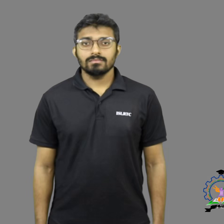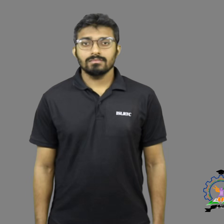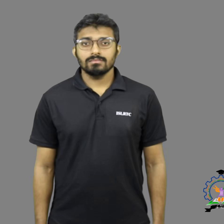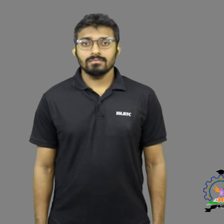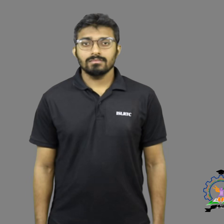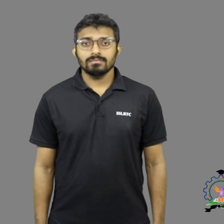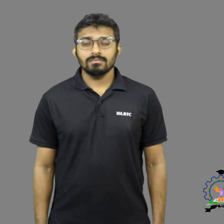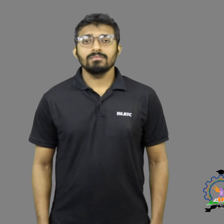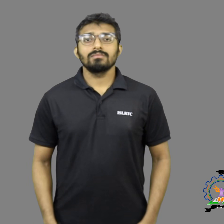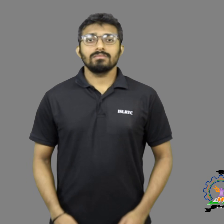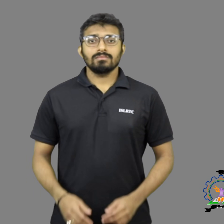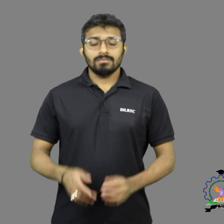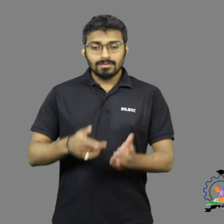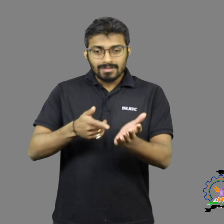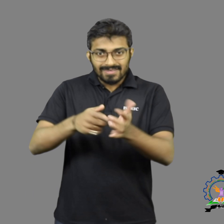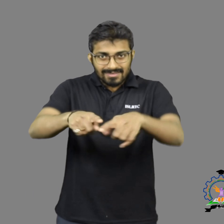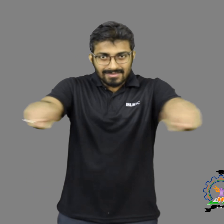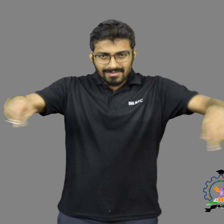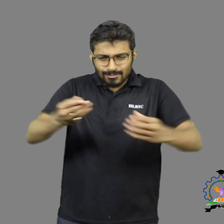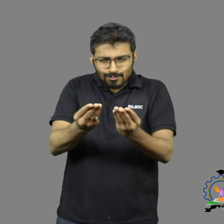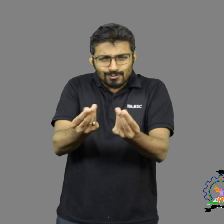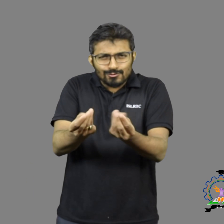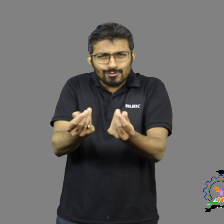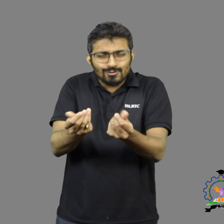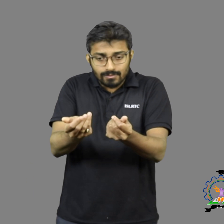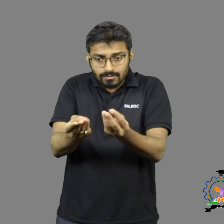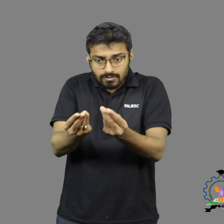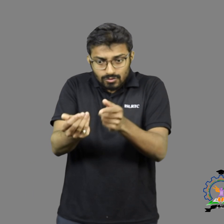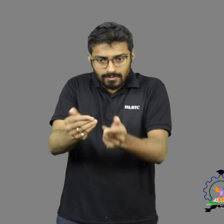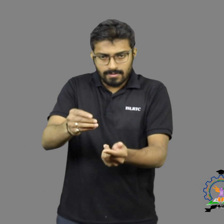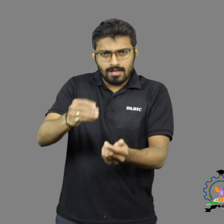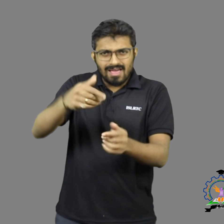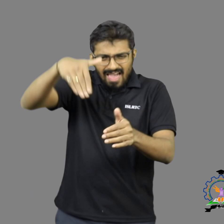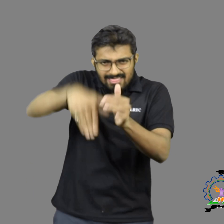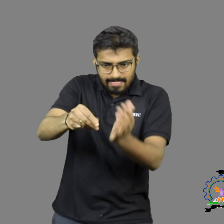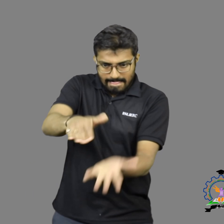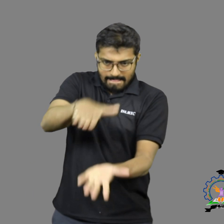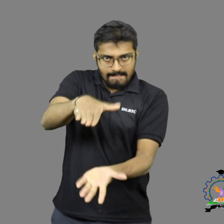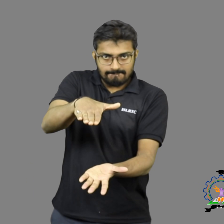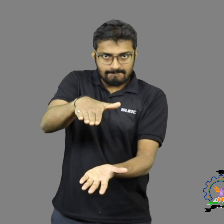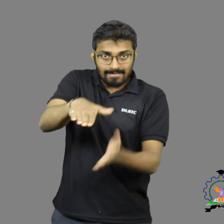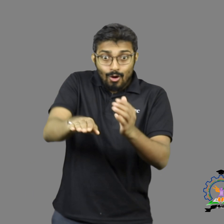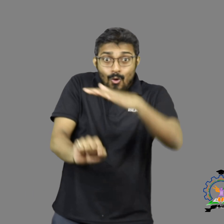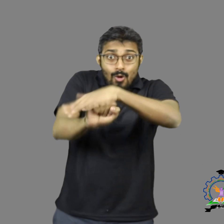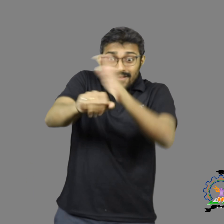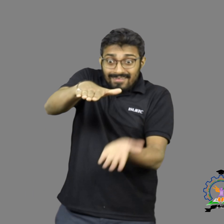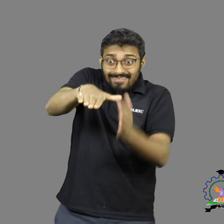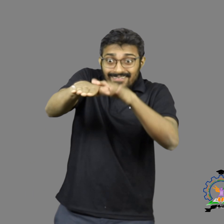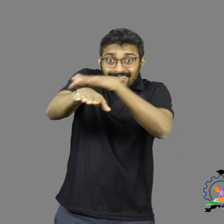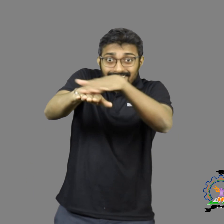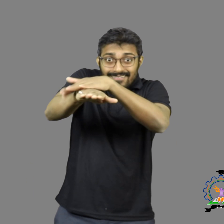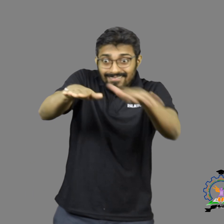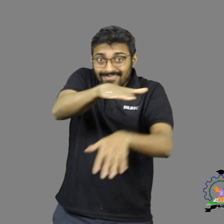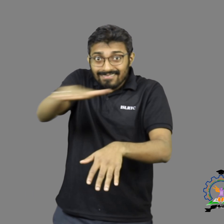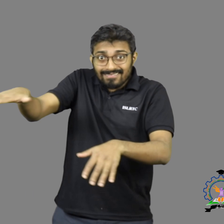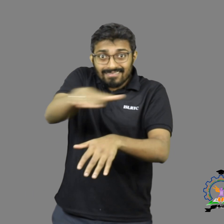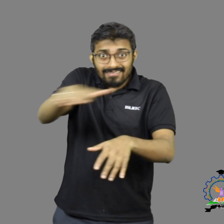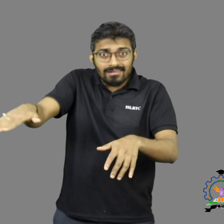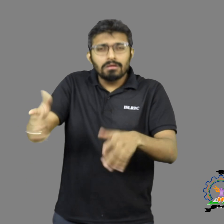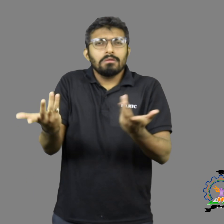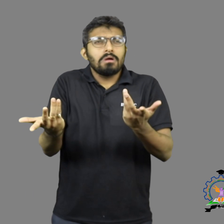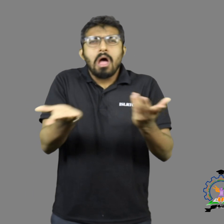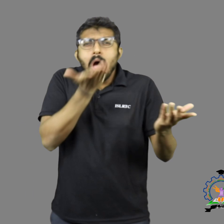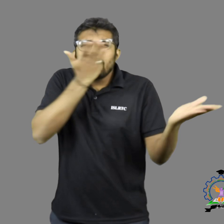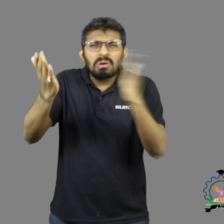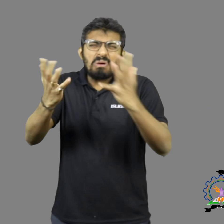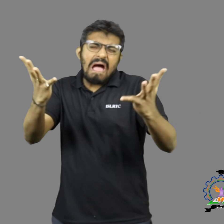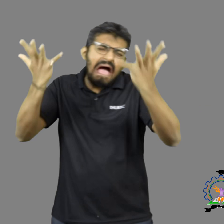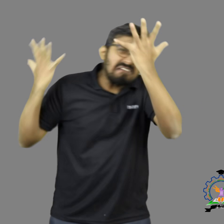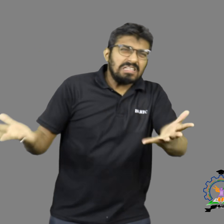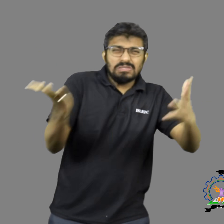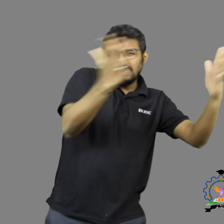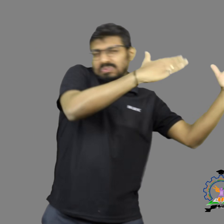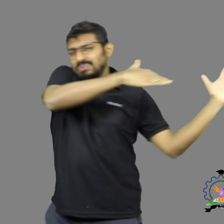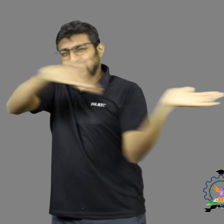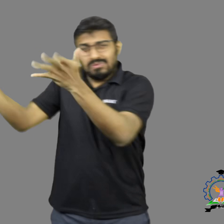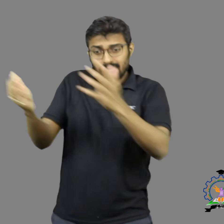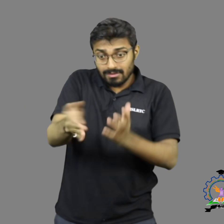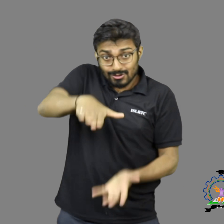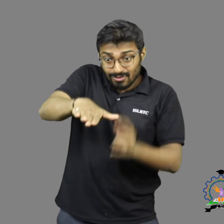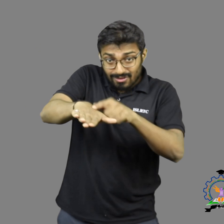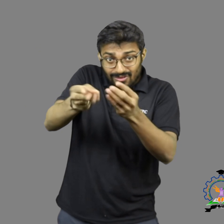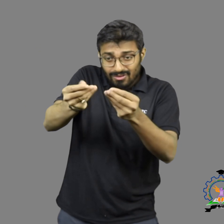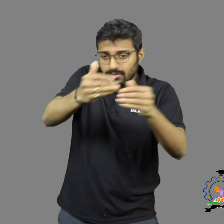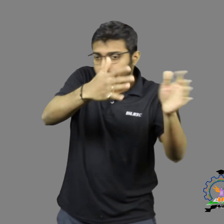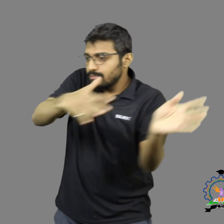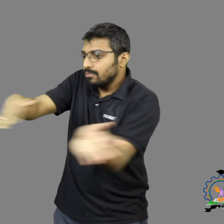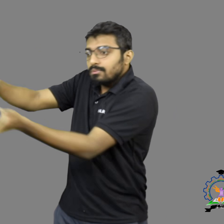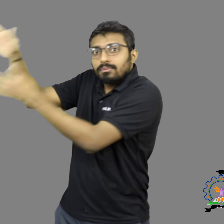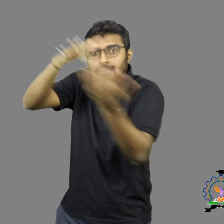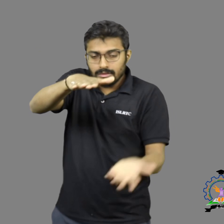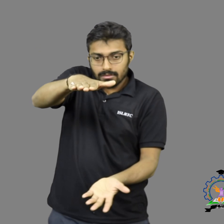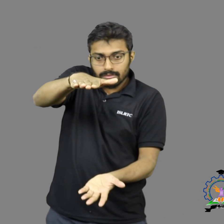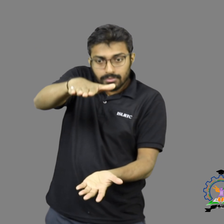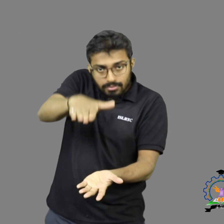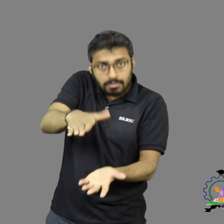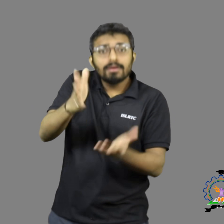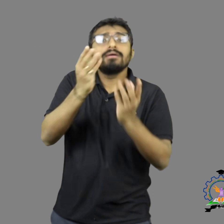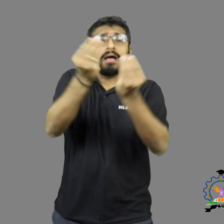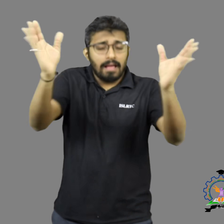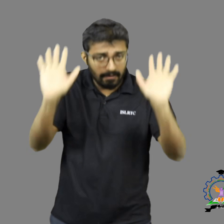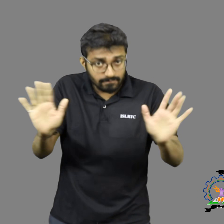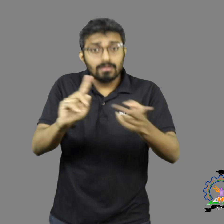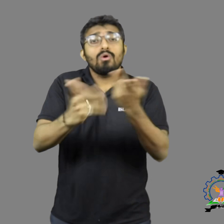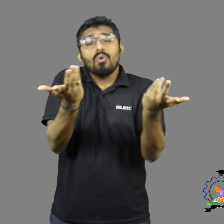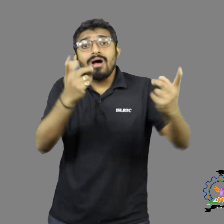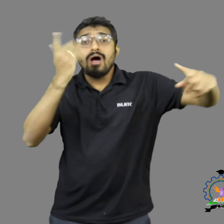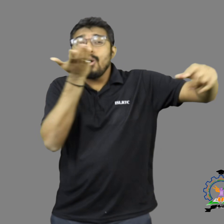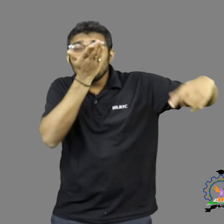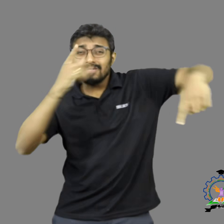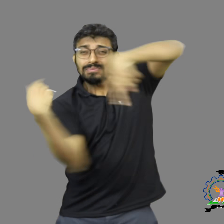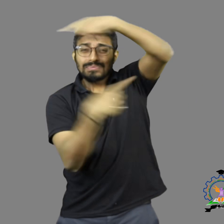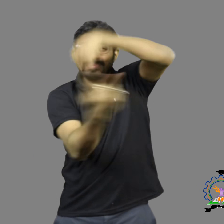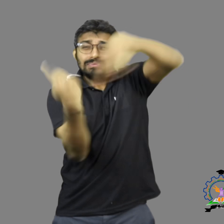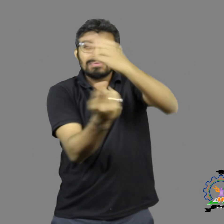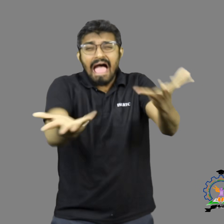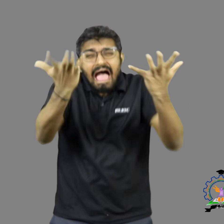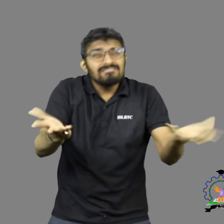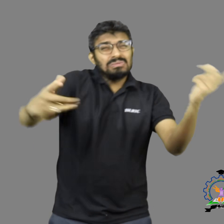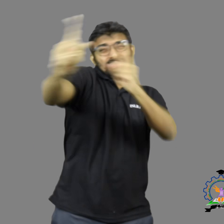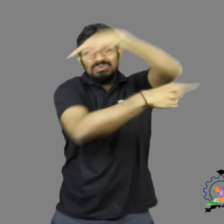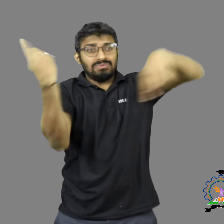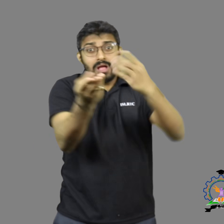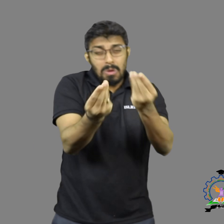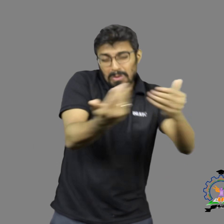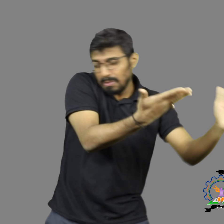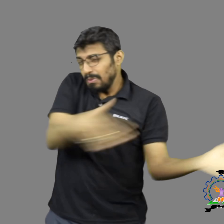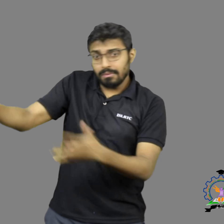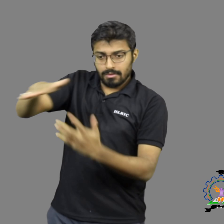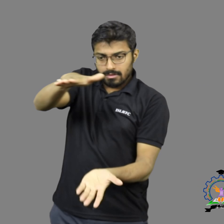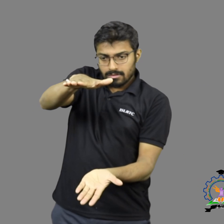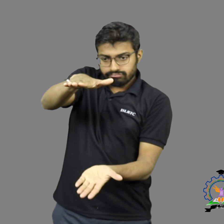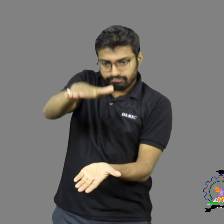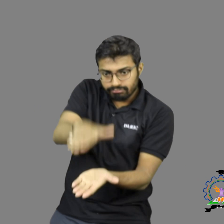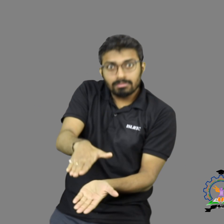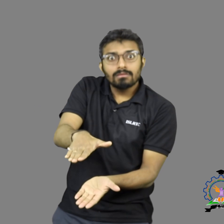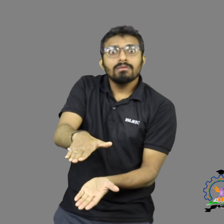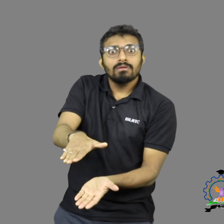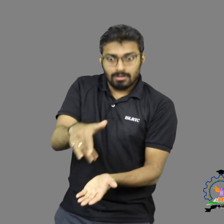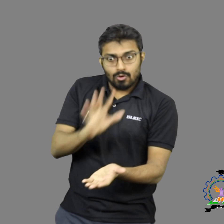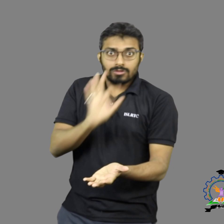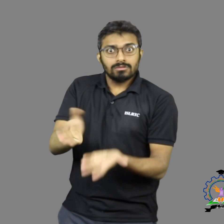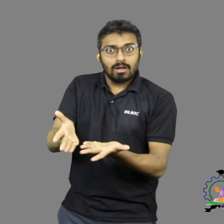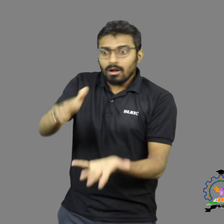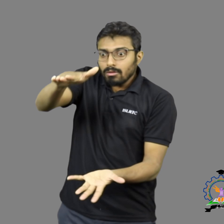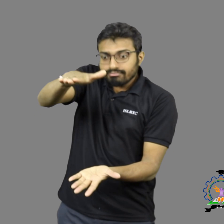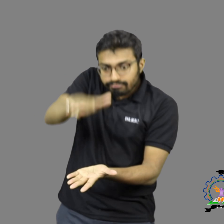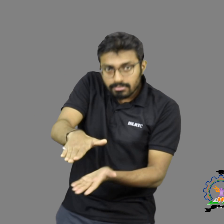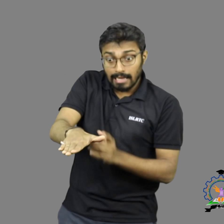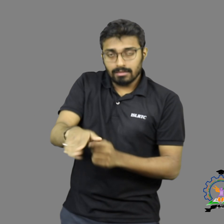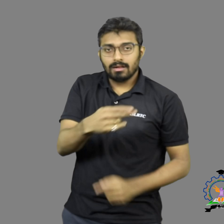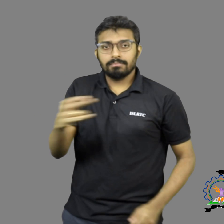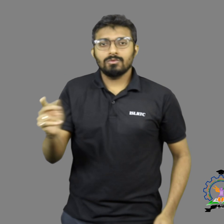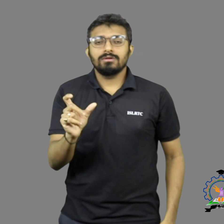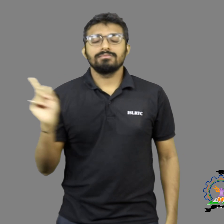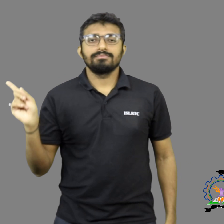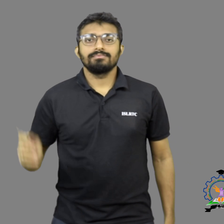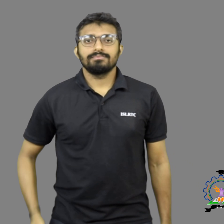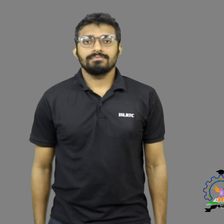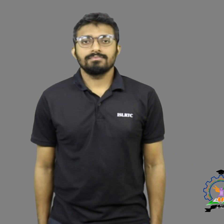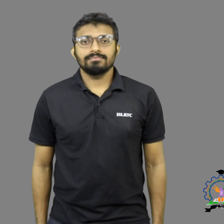Soil Erosion